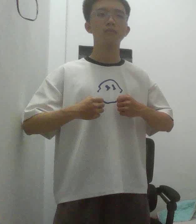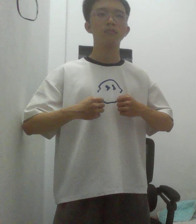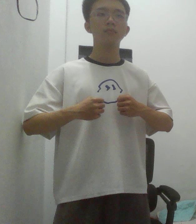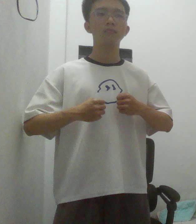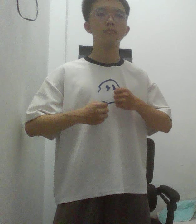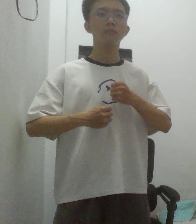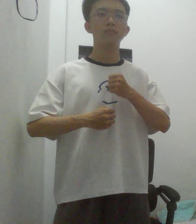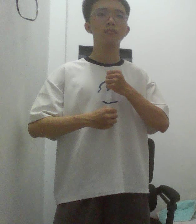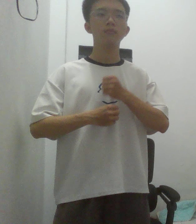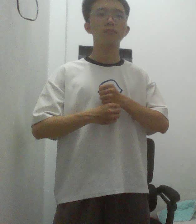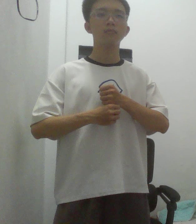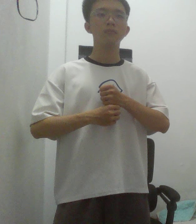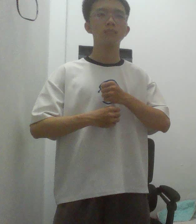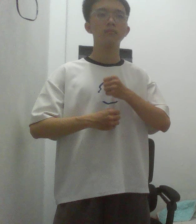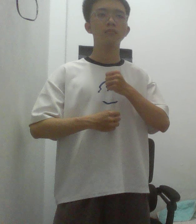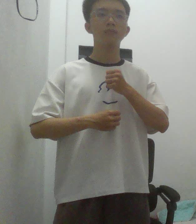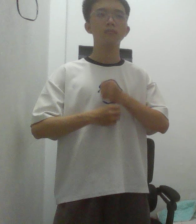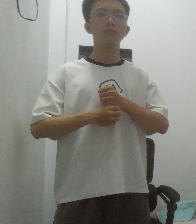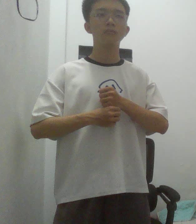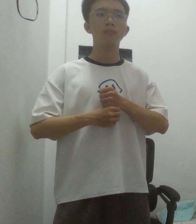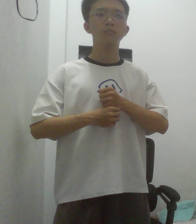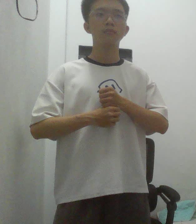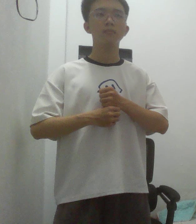cong viec